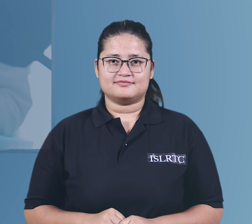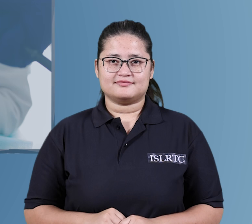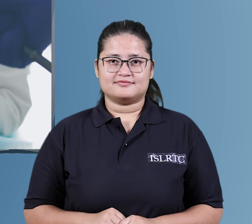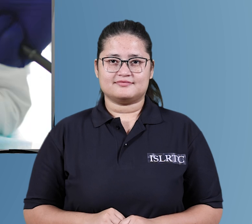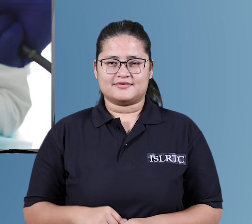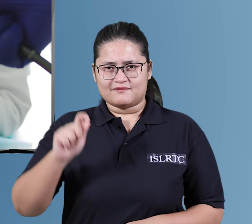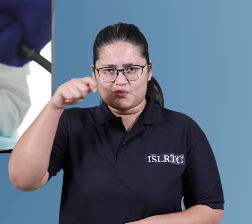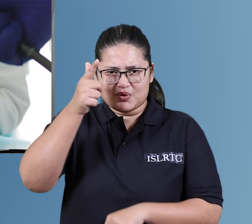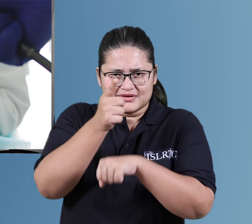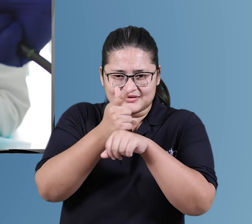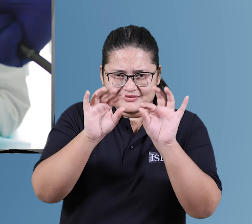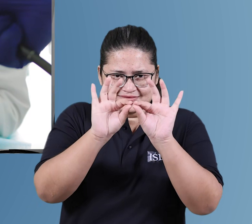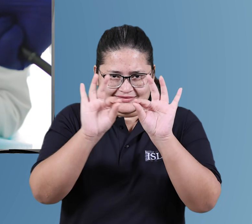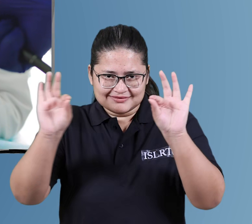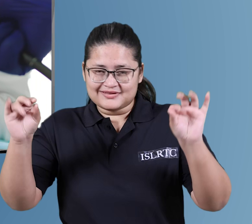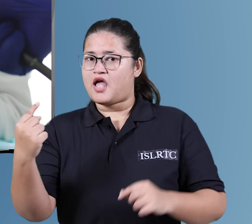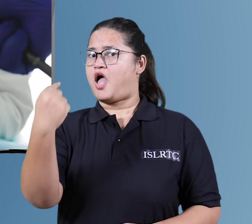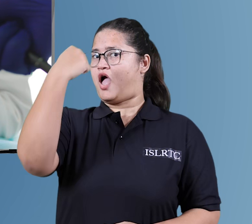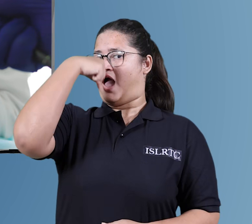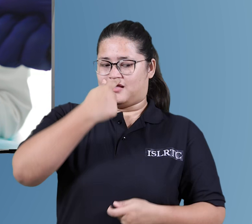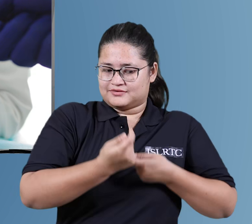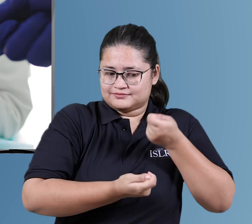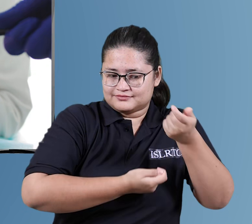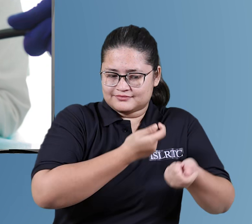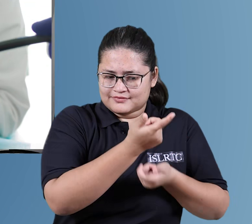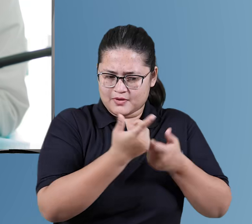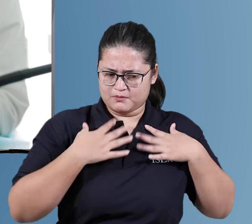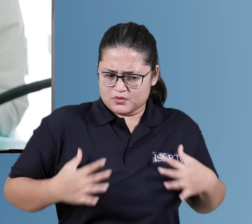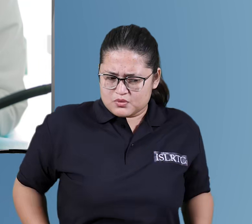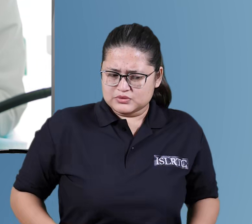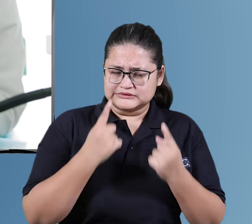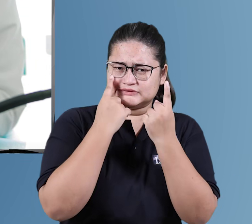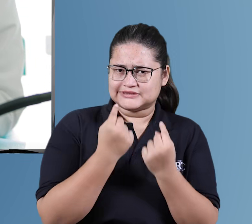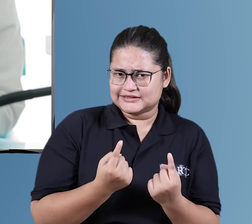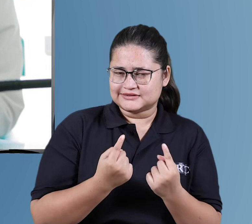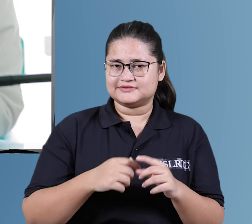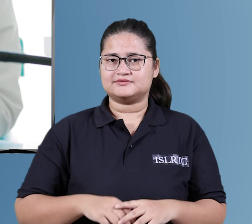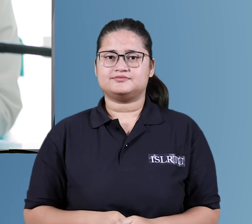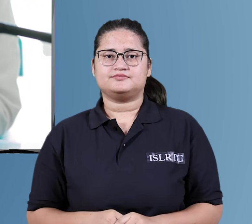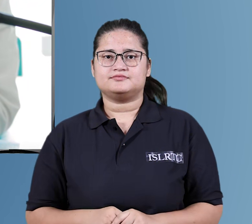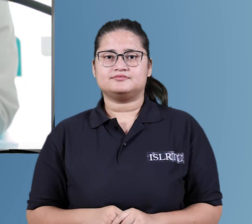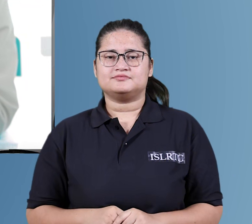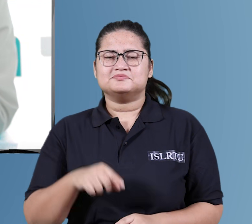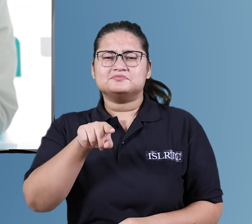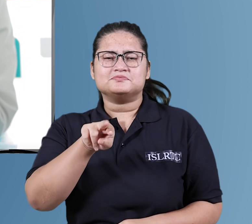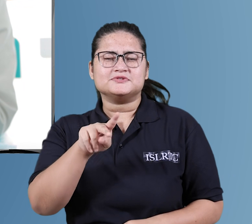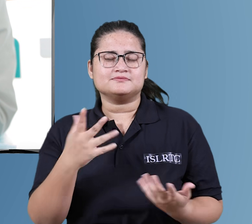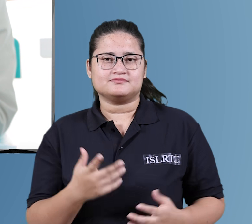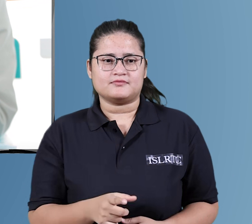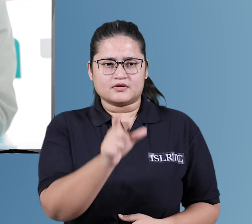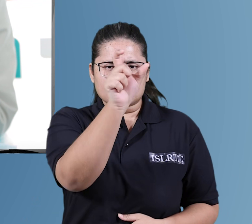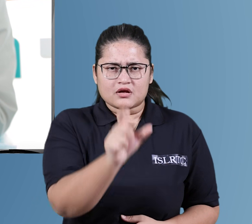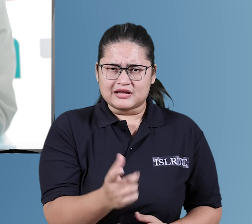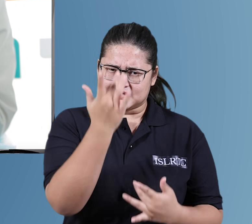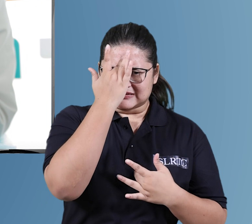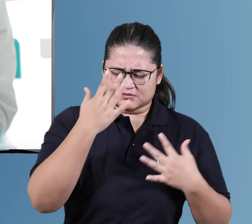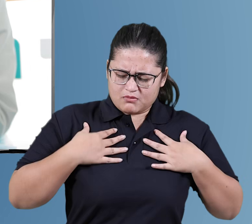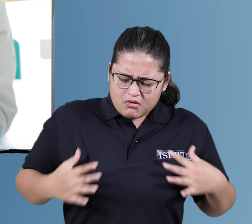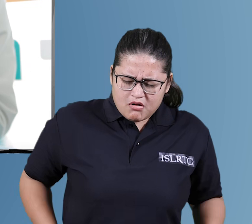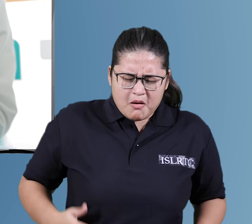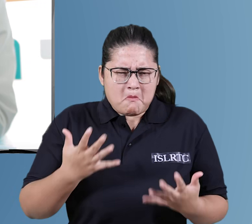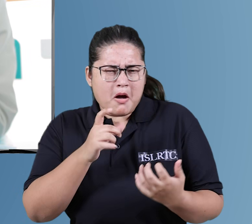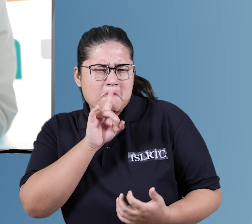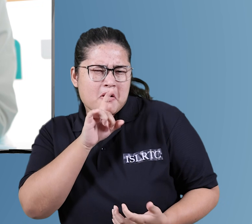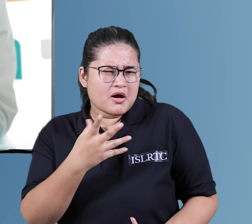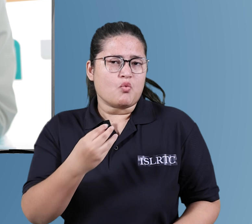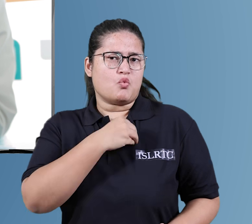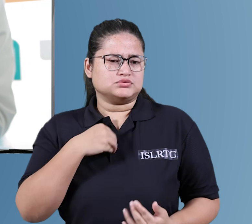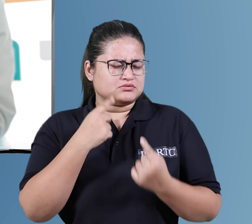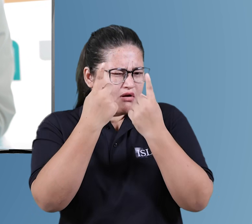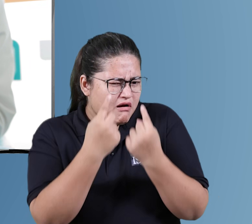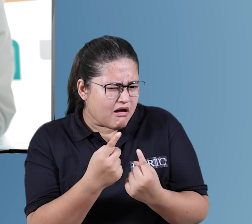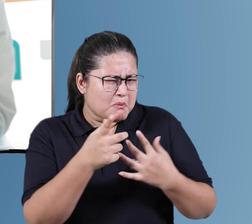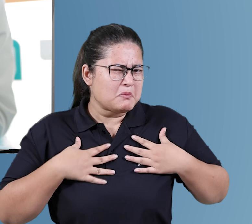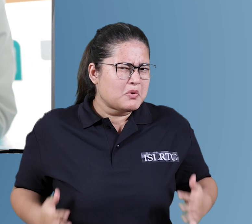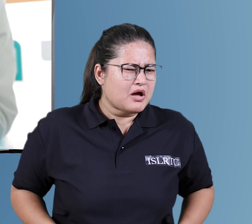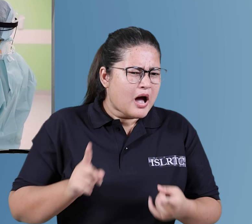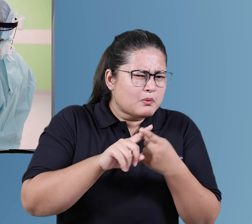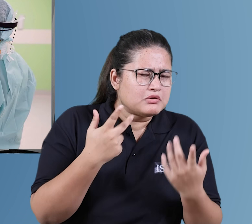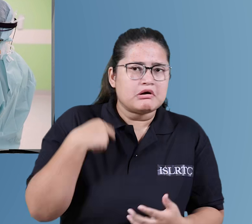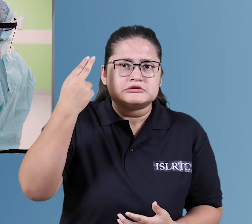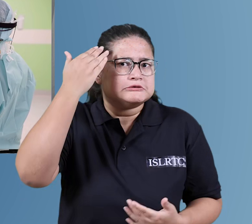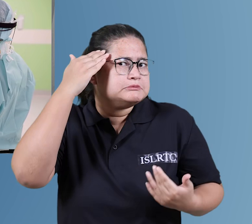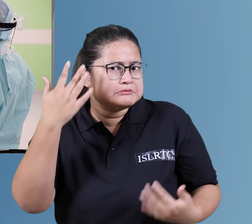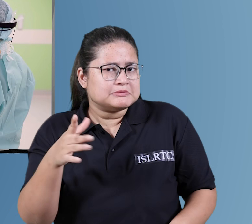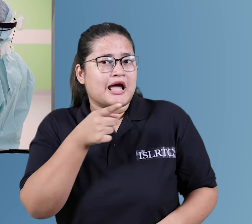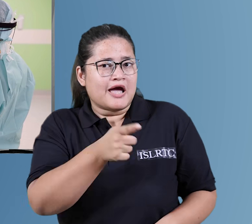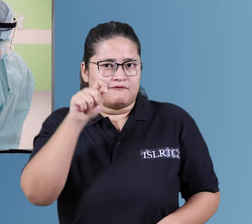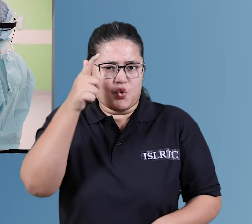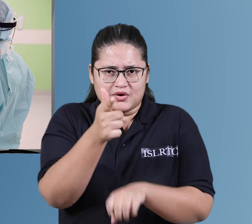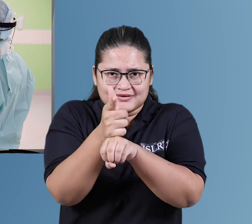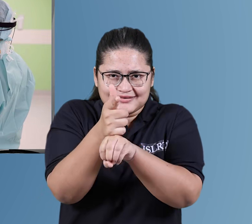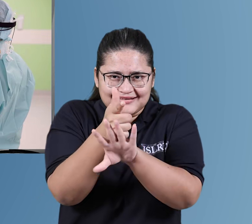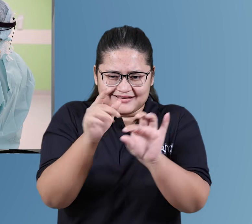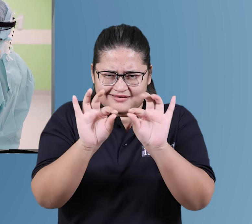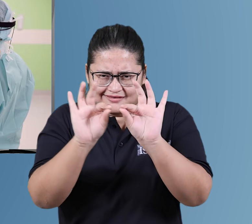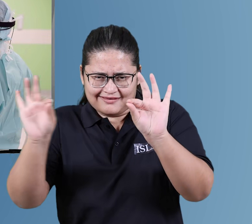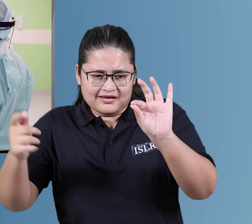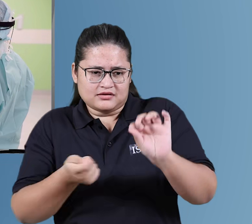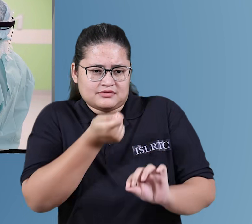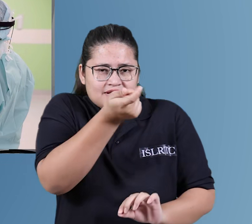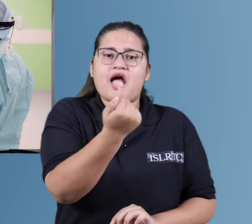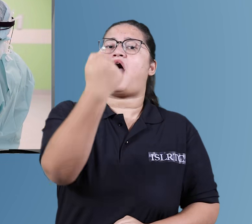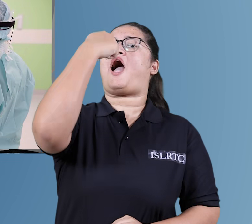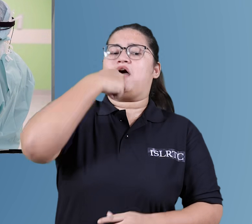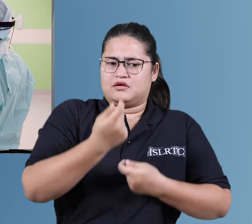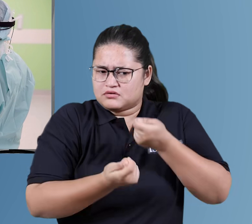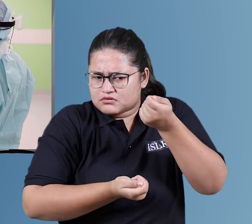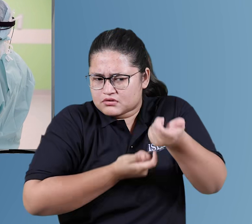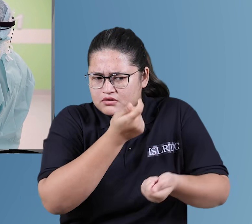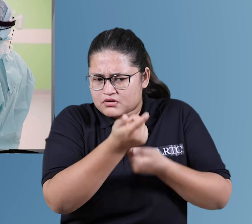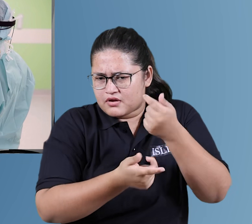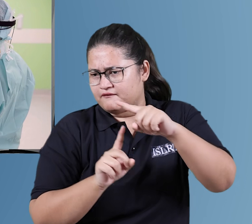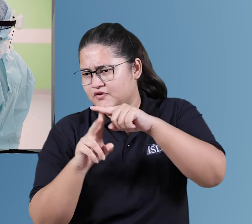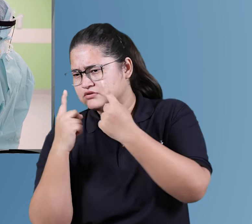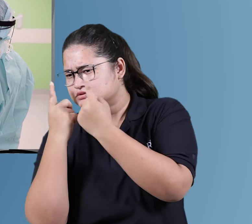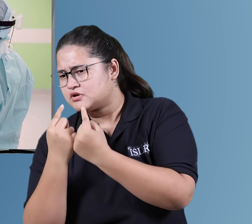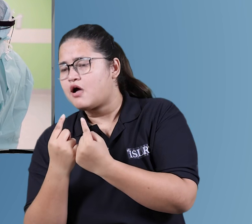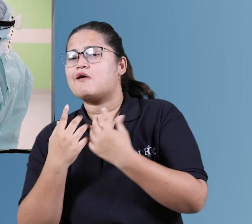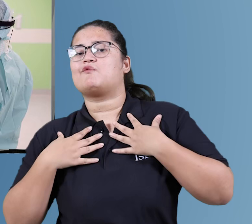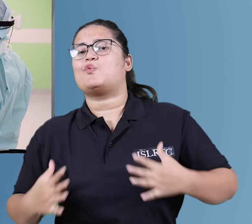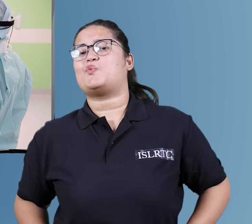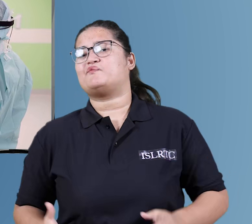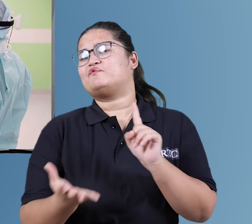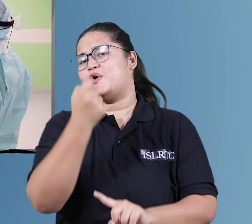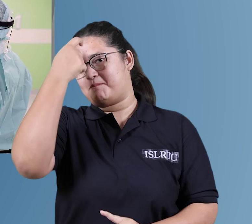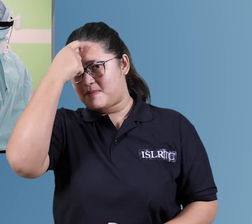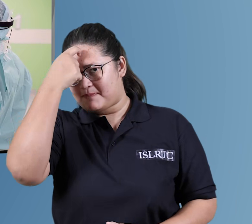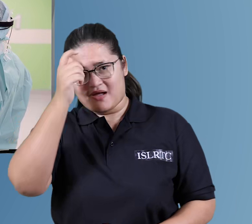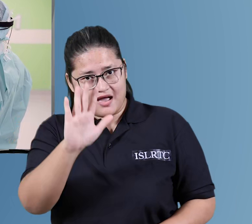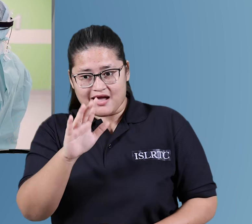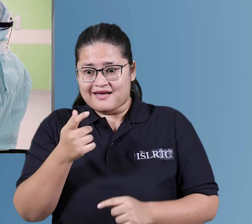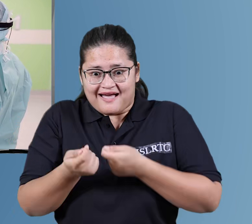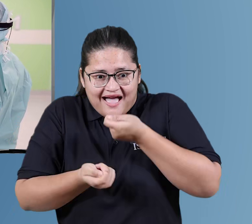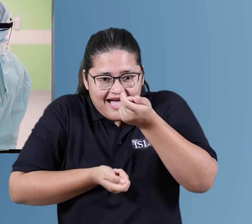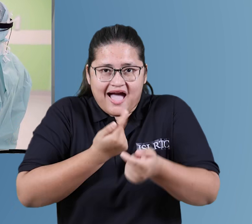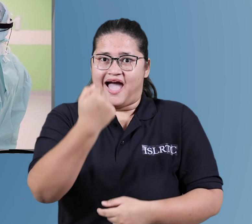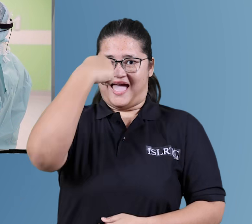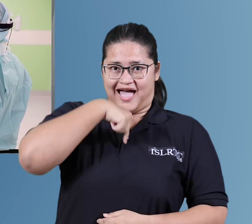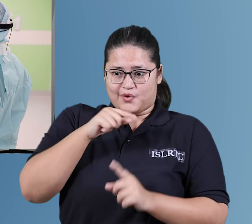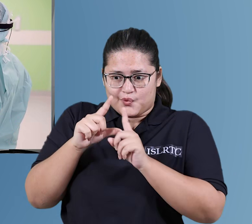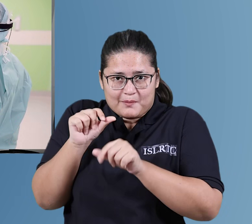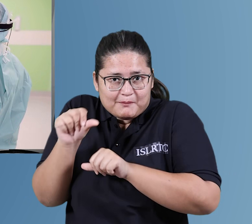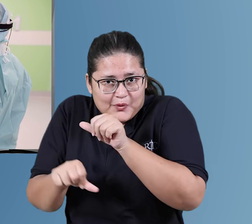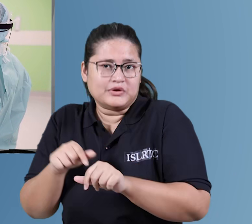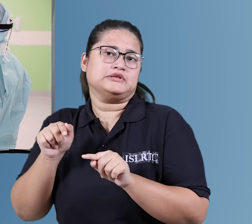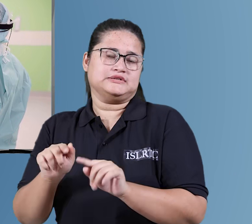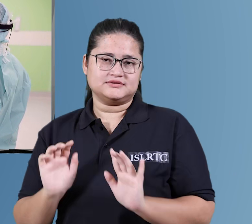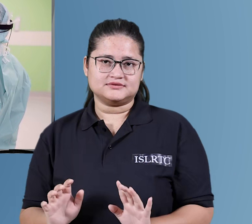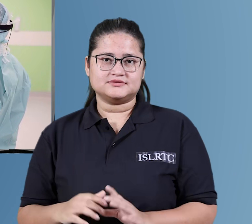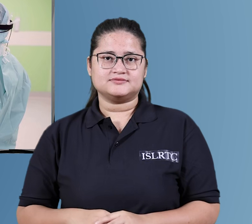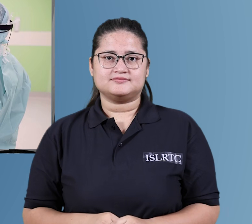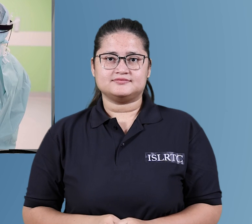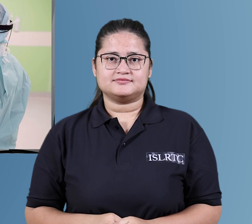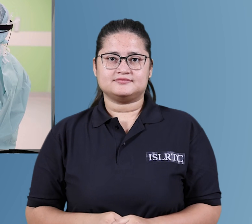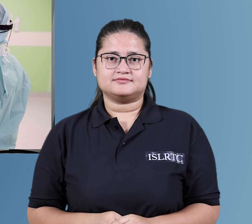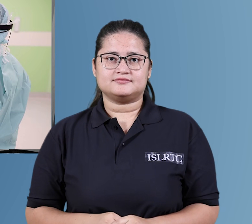Endoscopy Endoscopy is a medical procedure that involves inserting a flexible tube with a light and camera called an endoscope into the body to examine internal organs or structures. It is used to diagnose, monitor or sometimes treat conditions within the body. For example, gastro skippy involves examining the stomach and upper digestive tract.